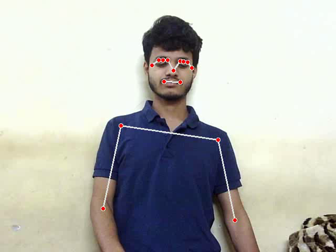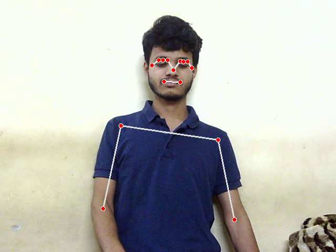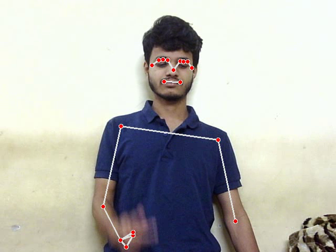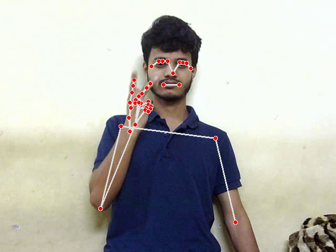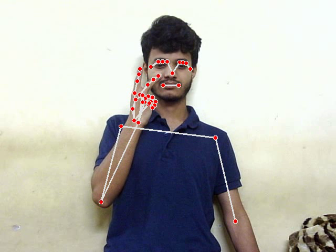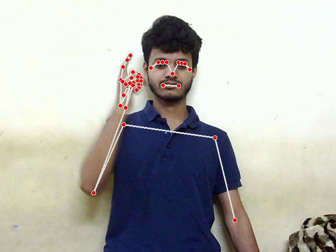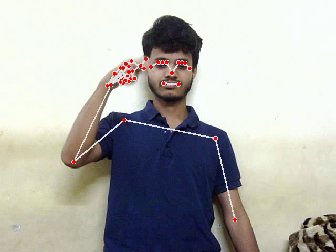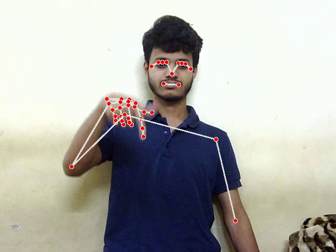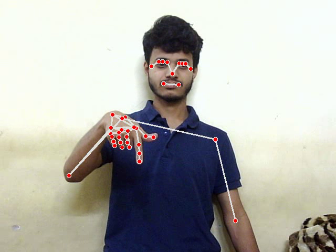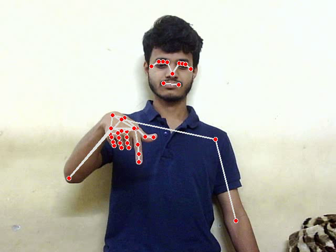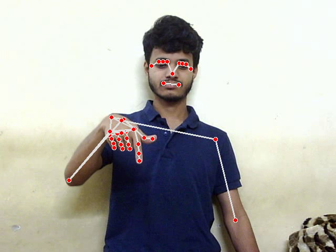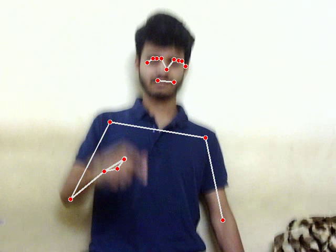see you later